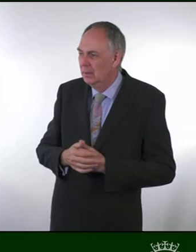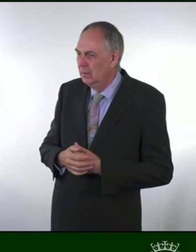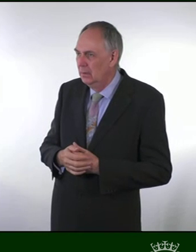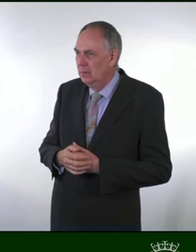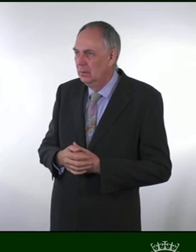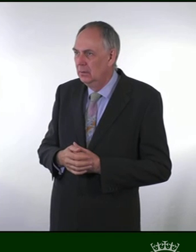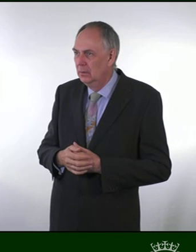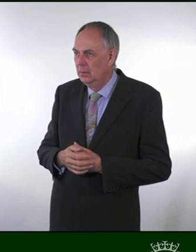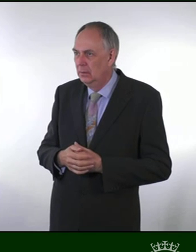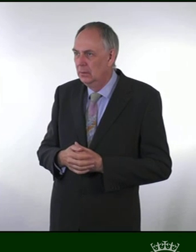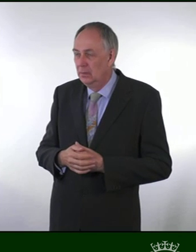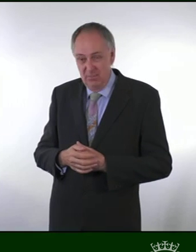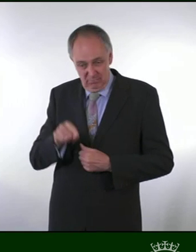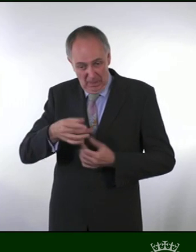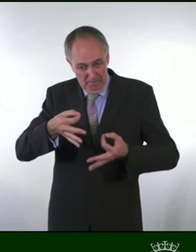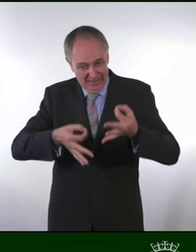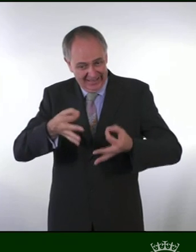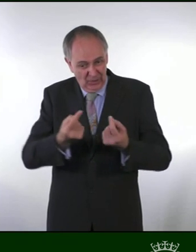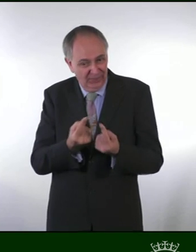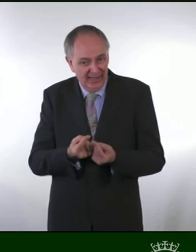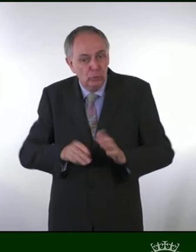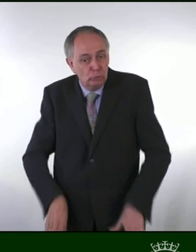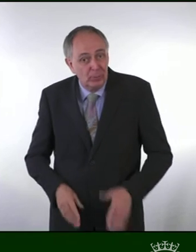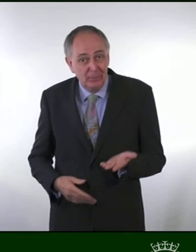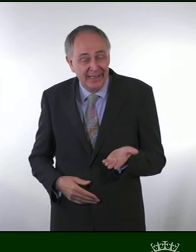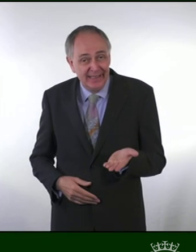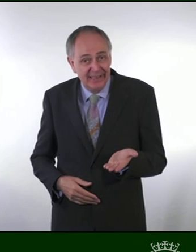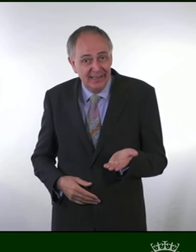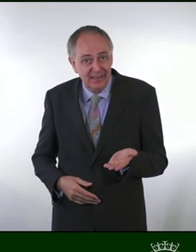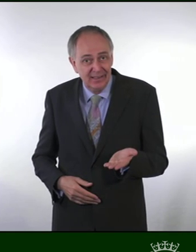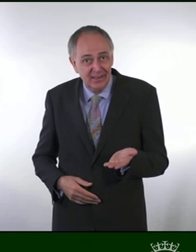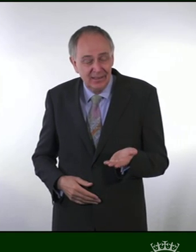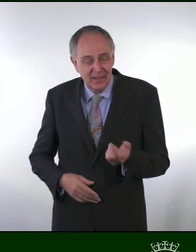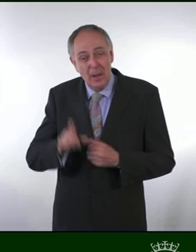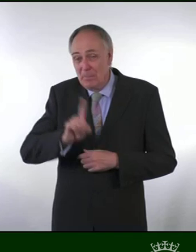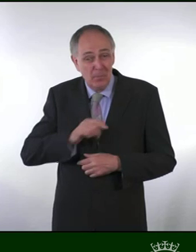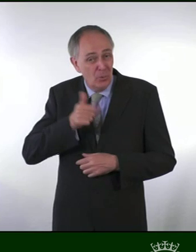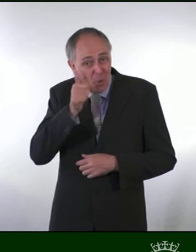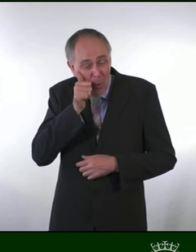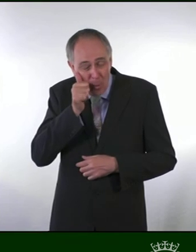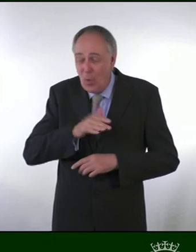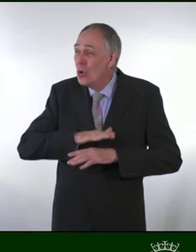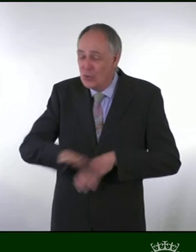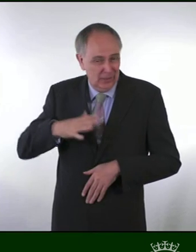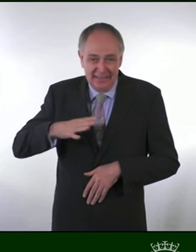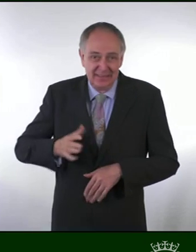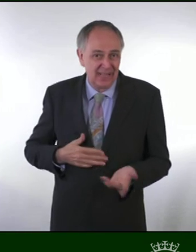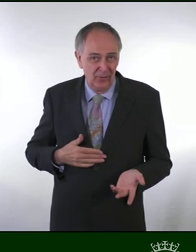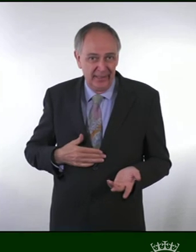This should not be a political issue. Members on all sides know that this is completely unnecessary and unacceptable.